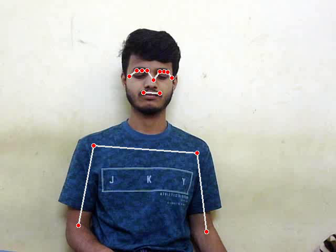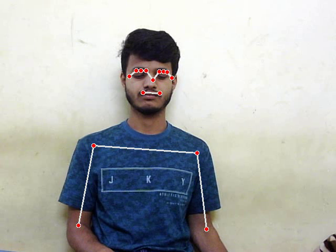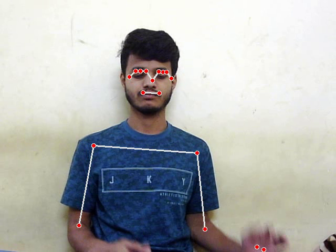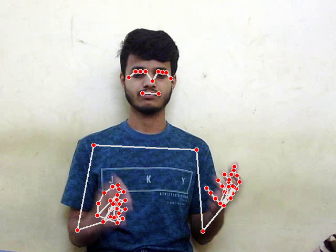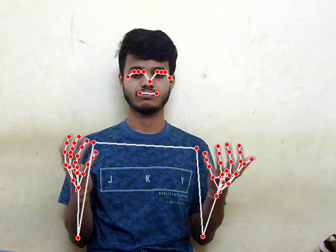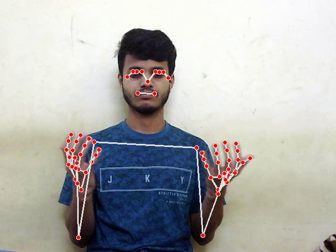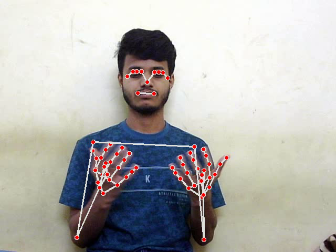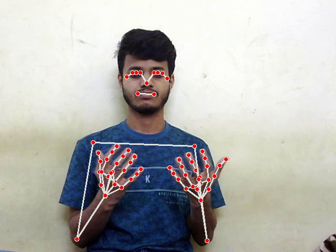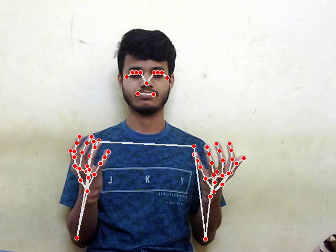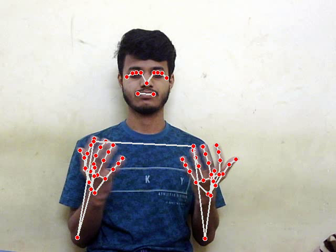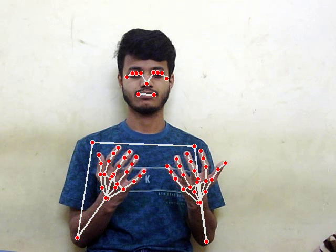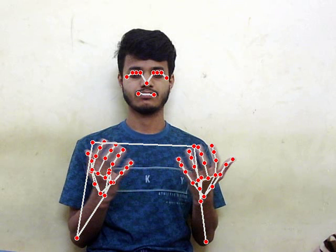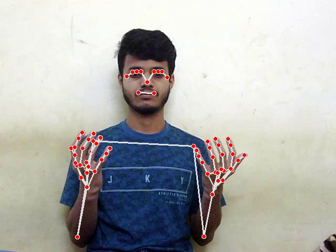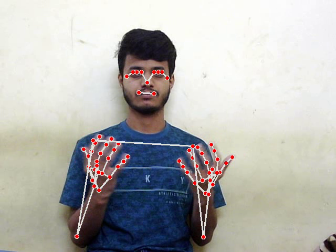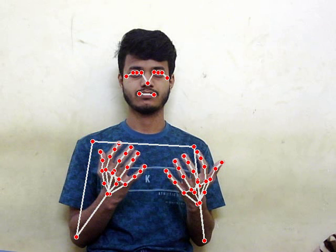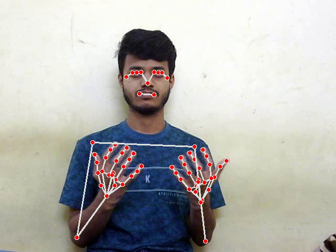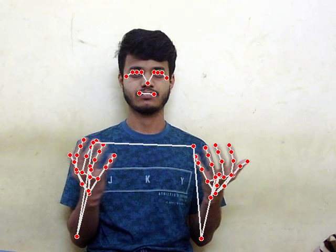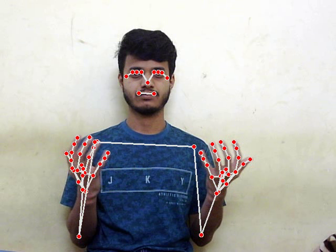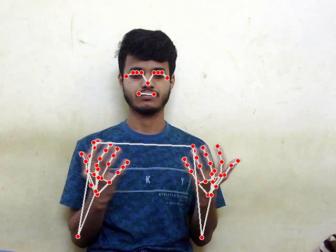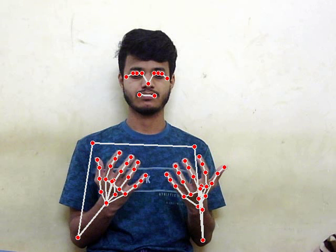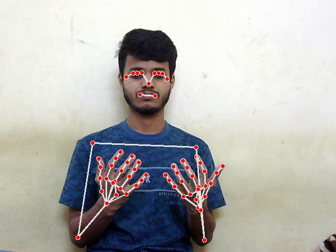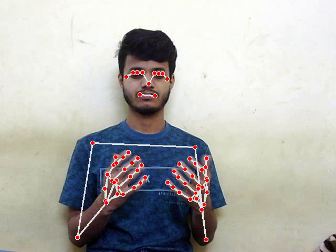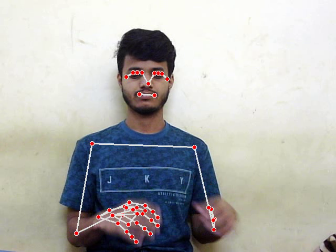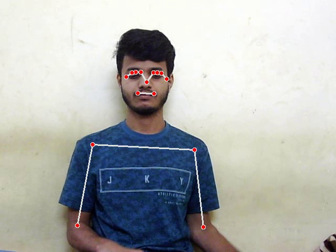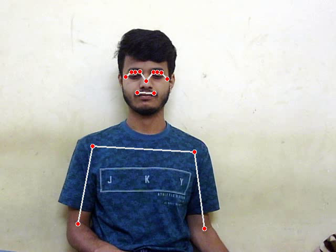what